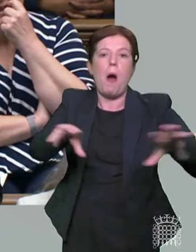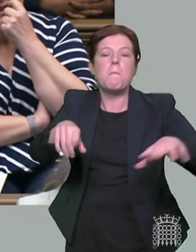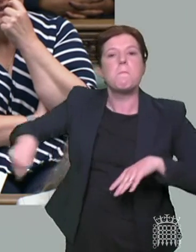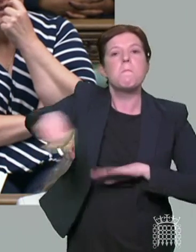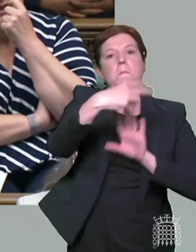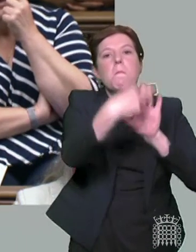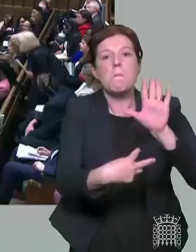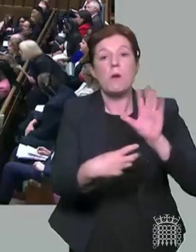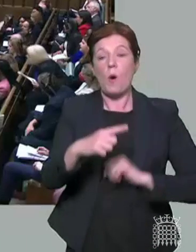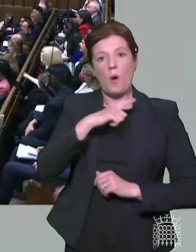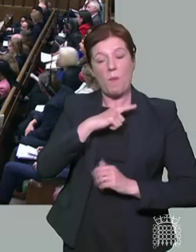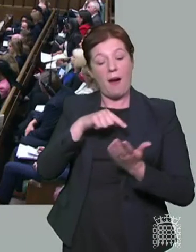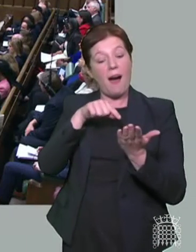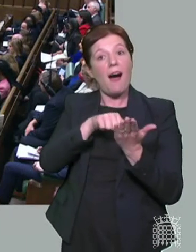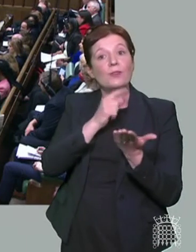We have a right to know the truth.